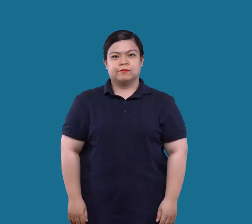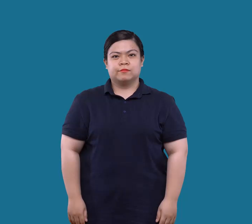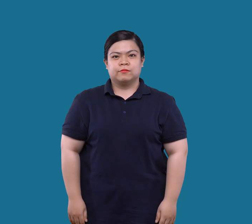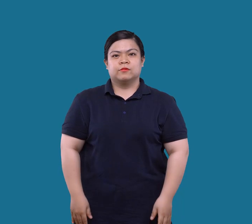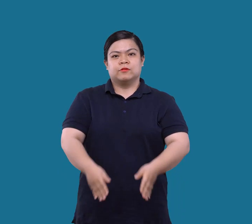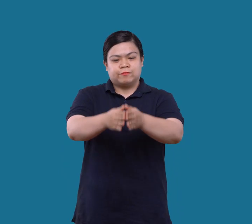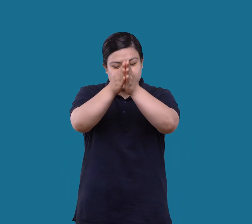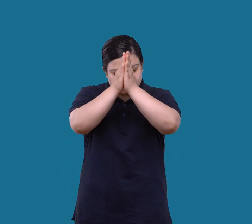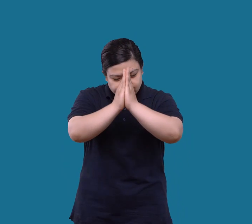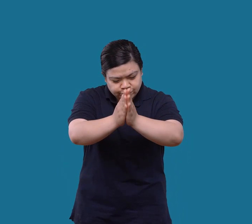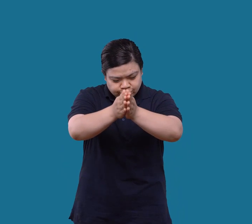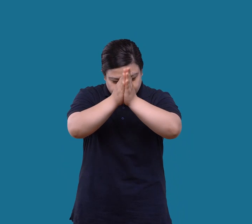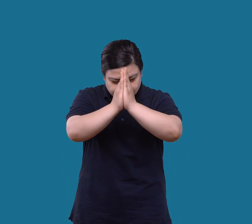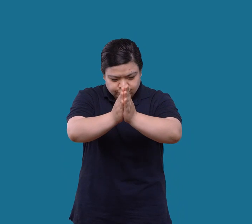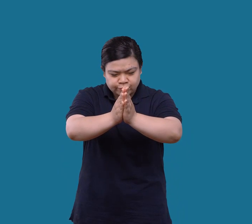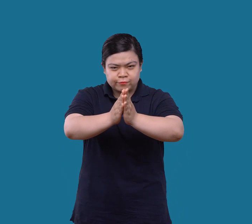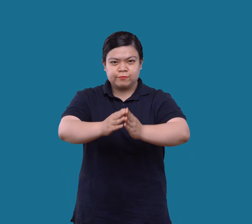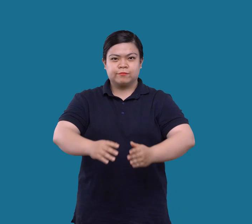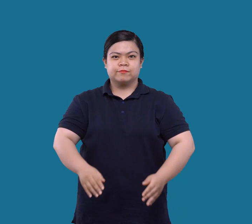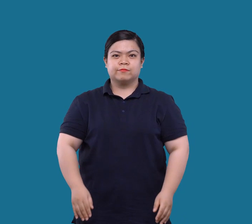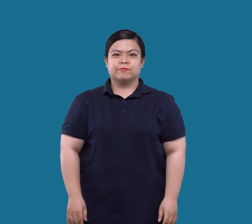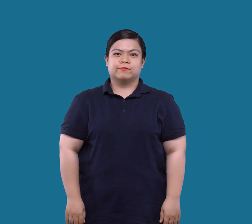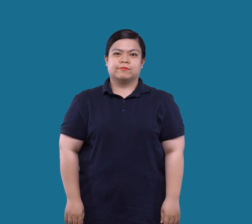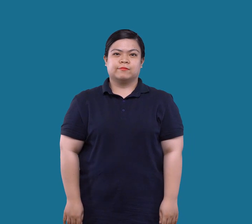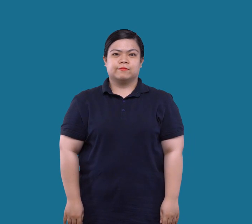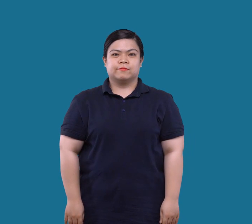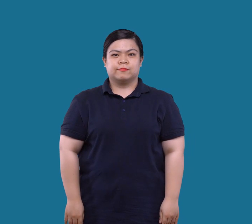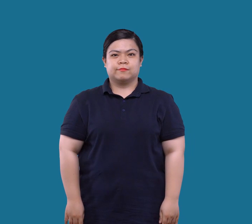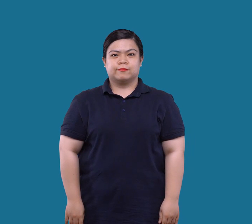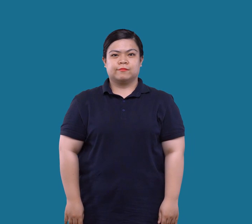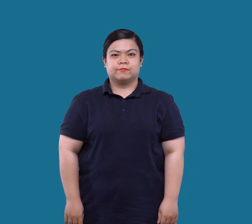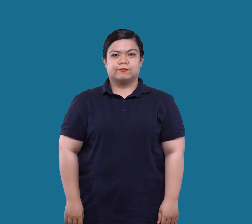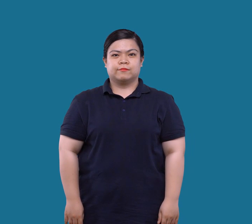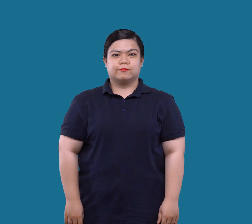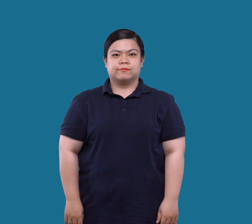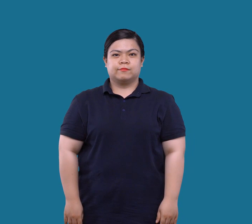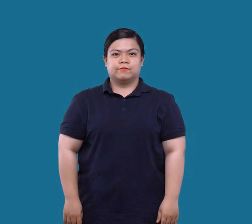tôn thờ